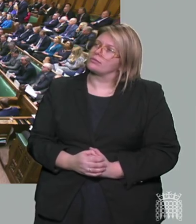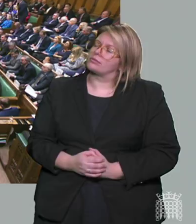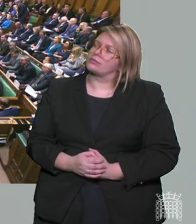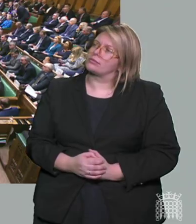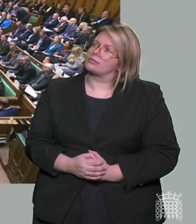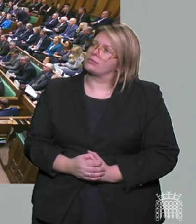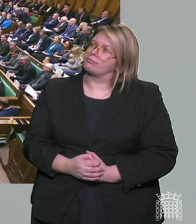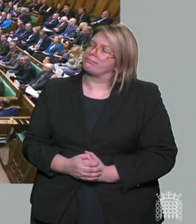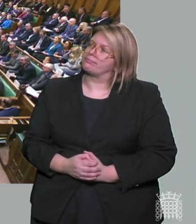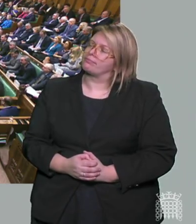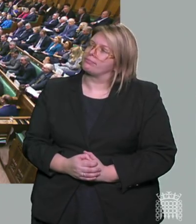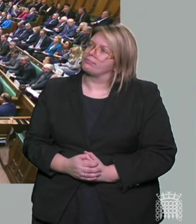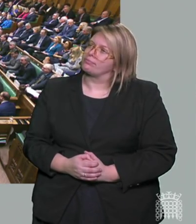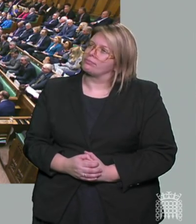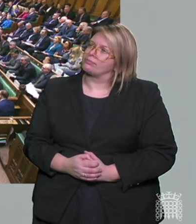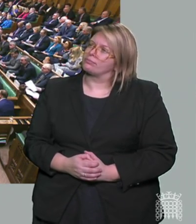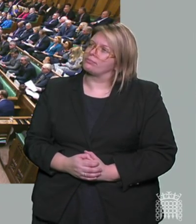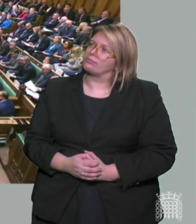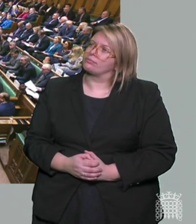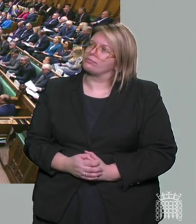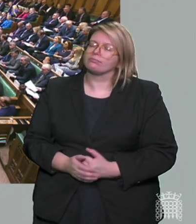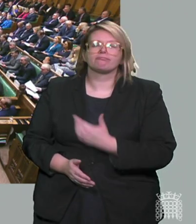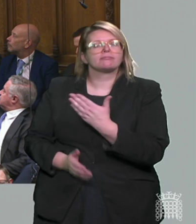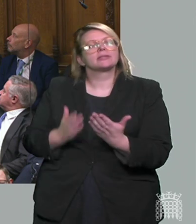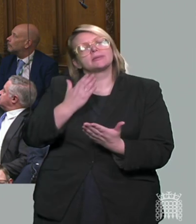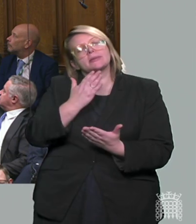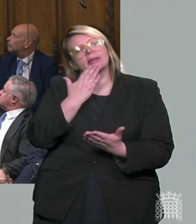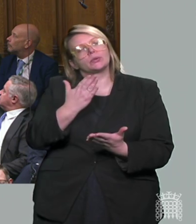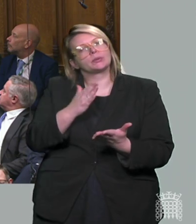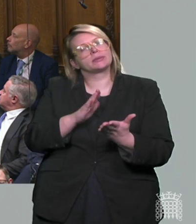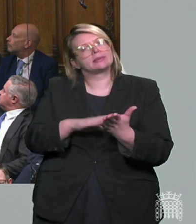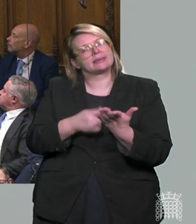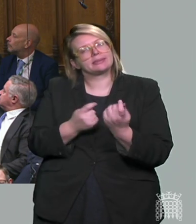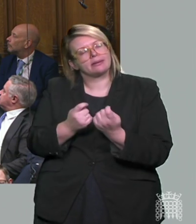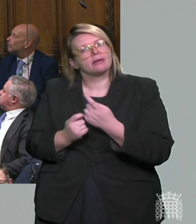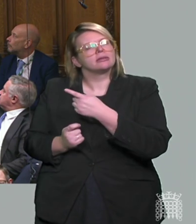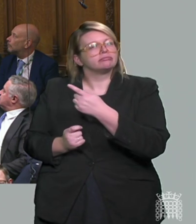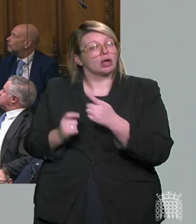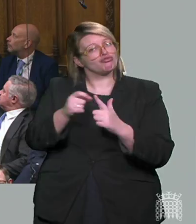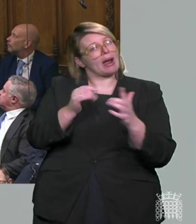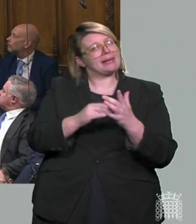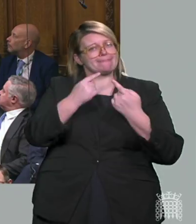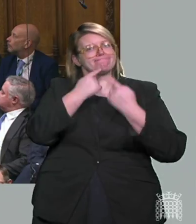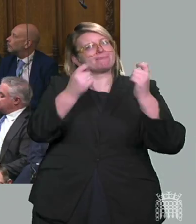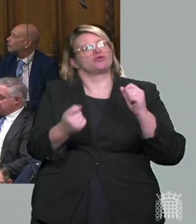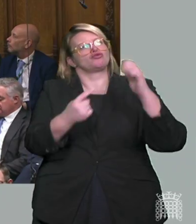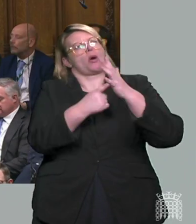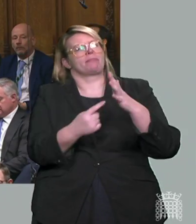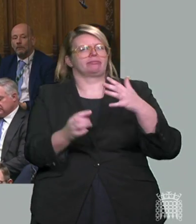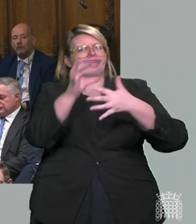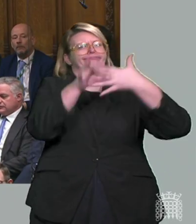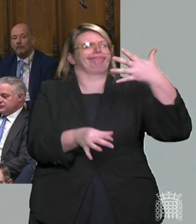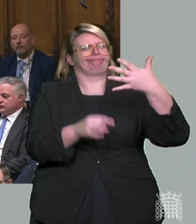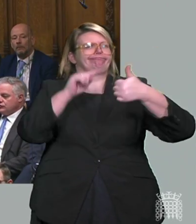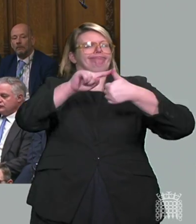The Prime Minister has made fixing illegal immigration across the channel one of his key top priorities.